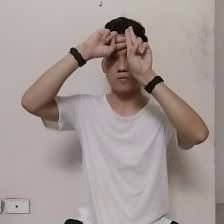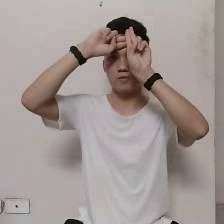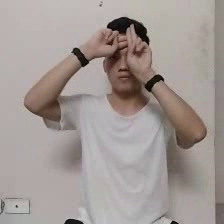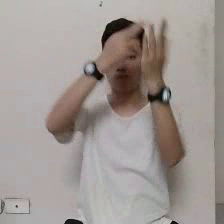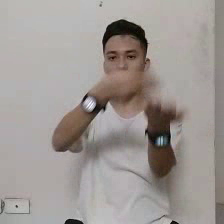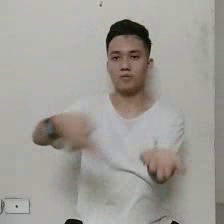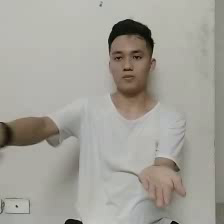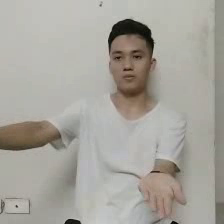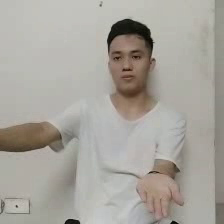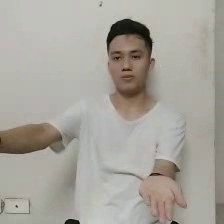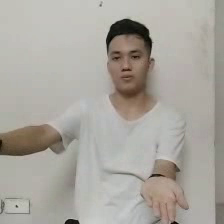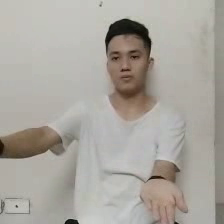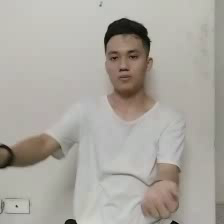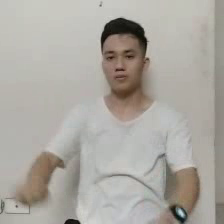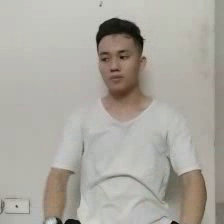Xuất viện